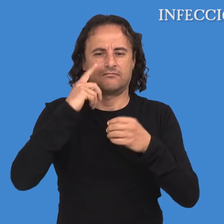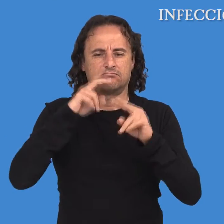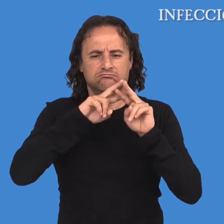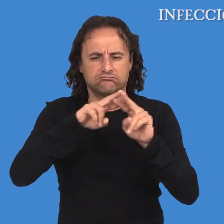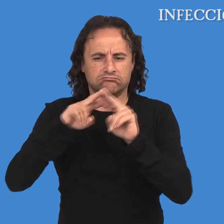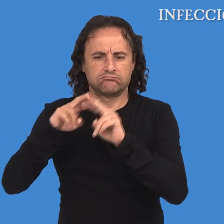revisar